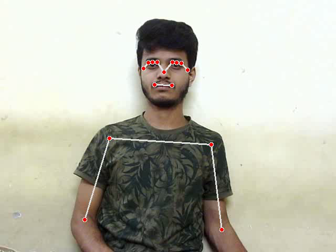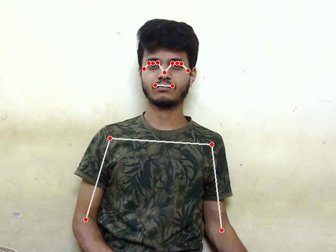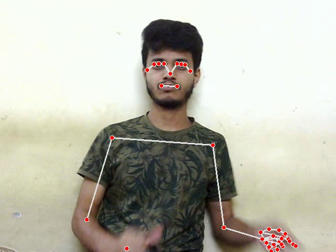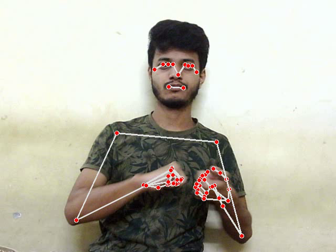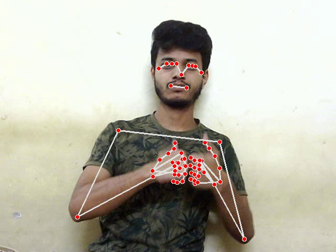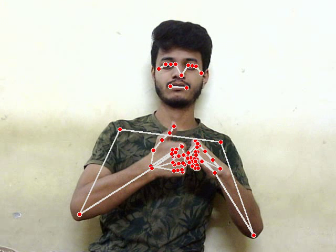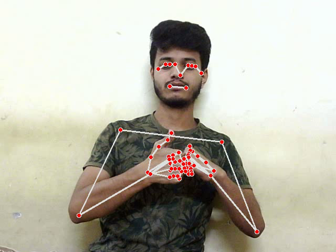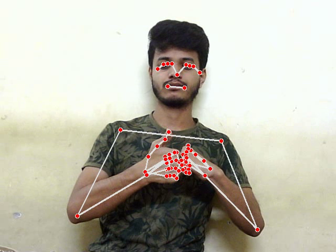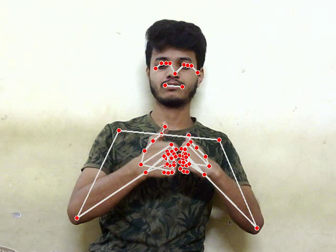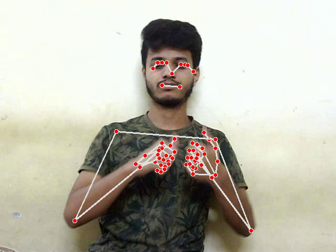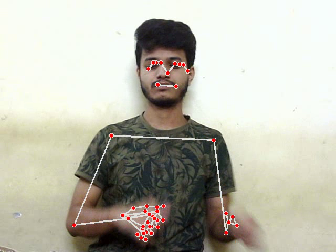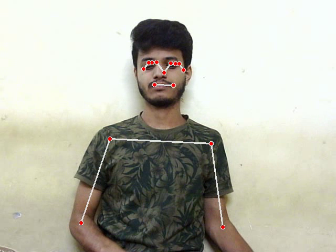how